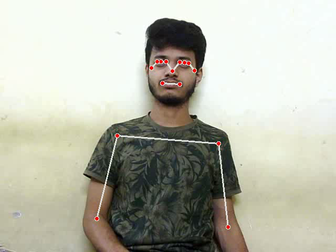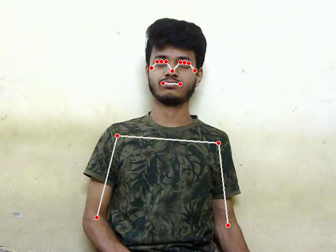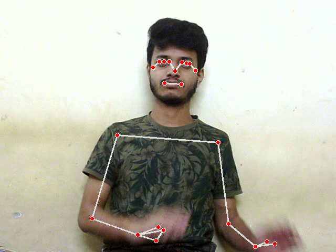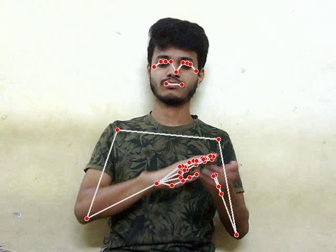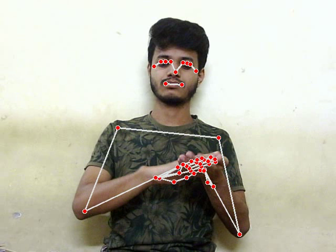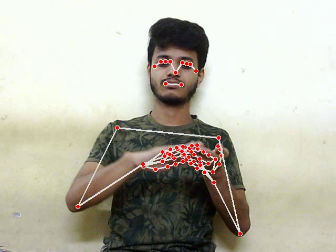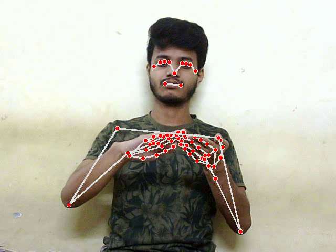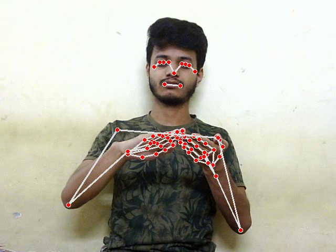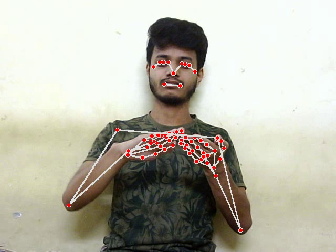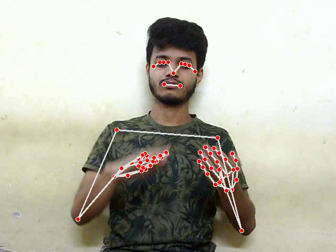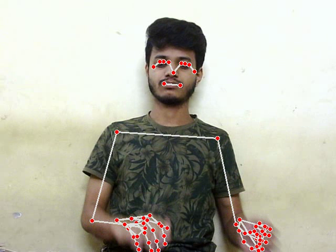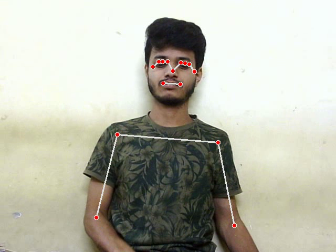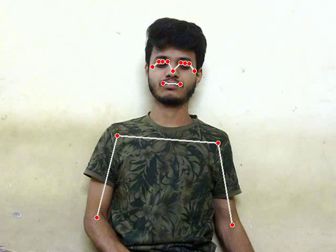nice